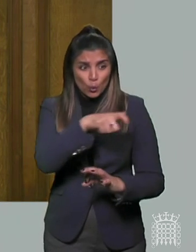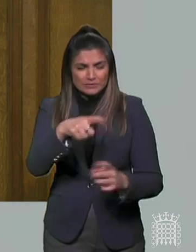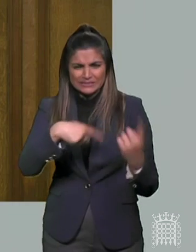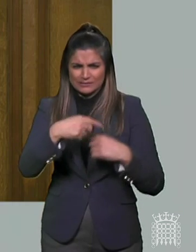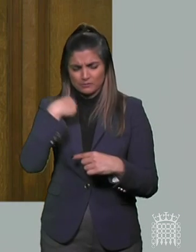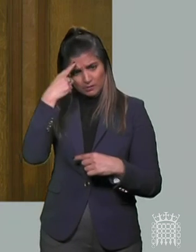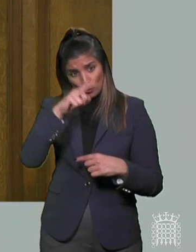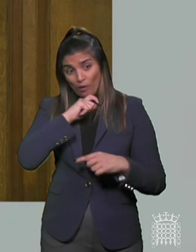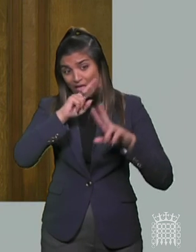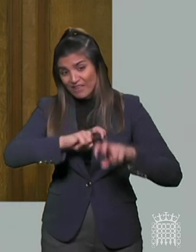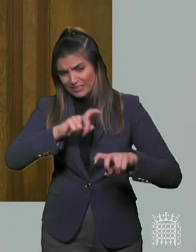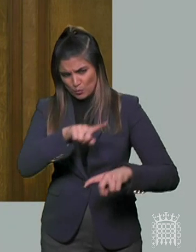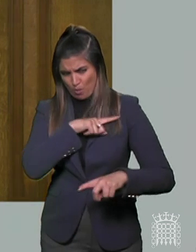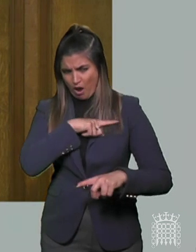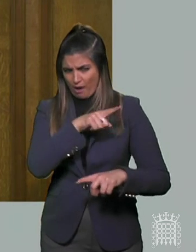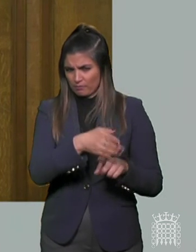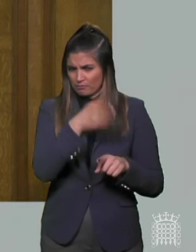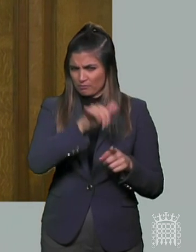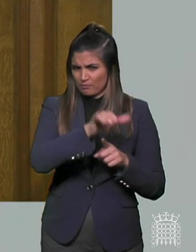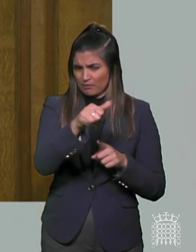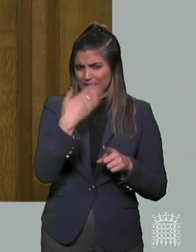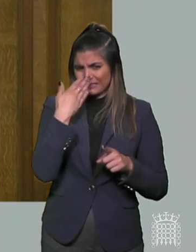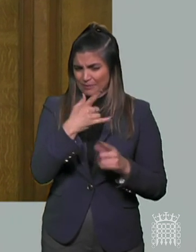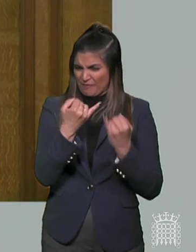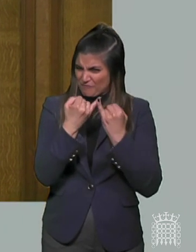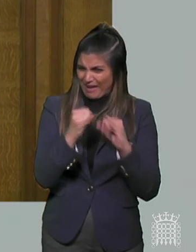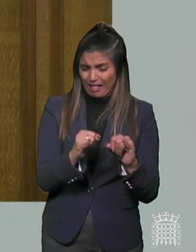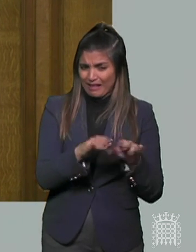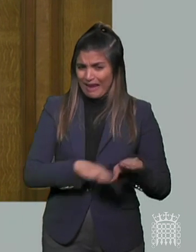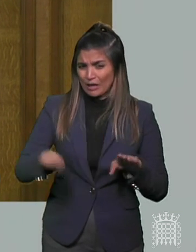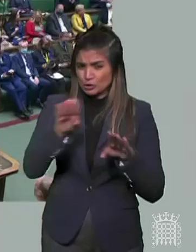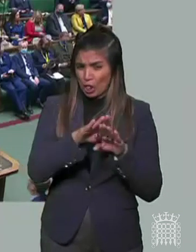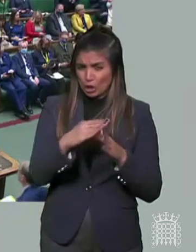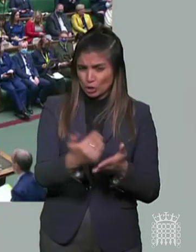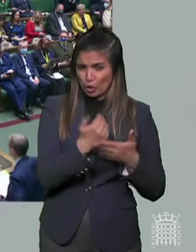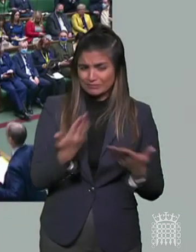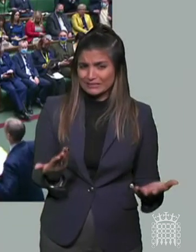So will there now be an investigation into what sounds like a complete failure of national security?